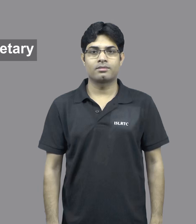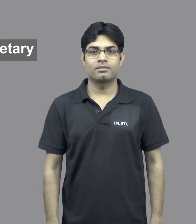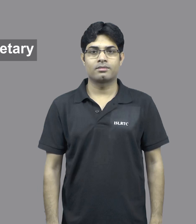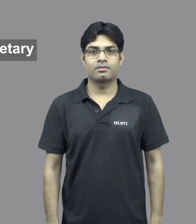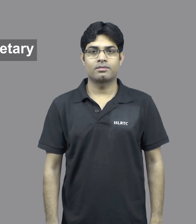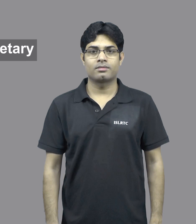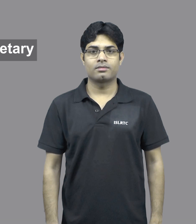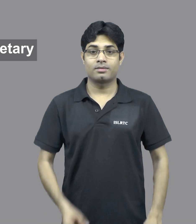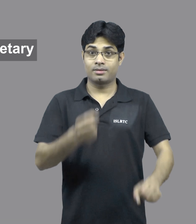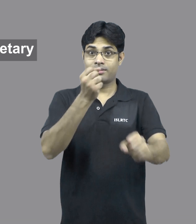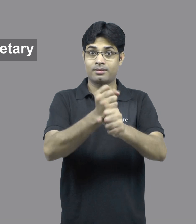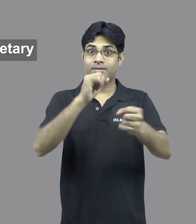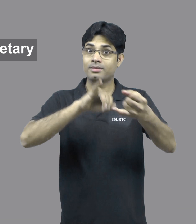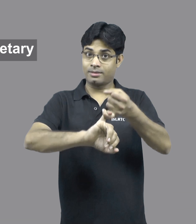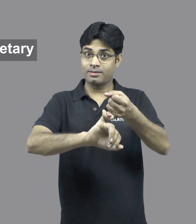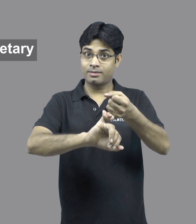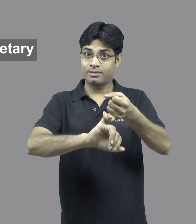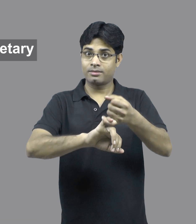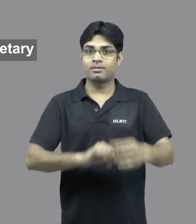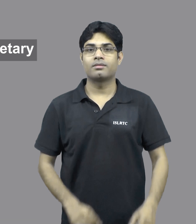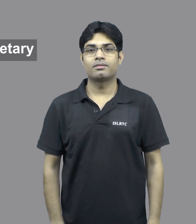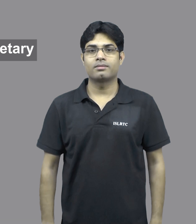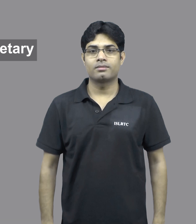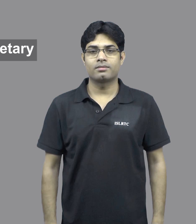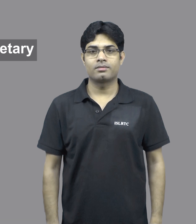General Secretary